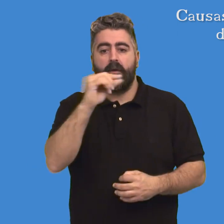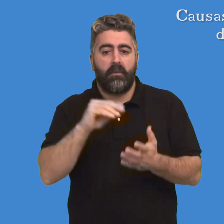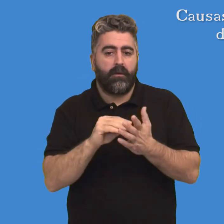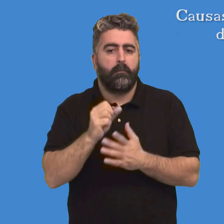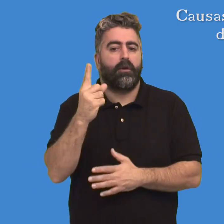vez